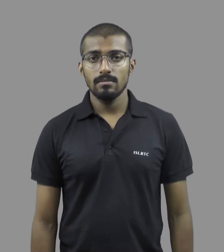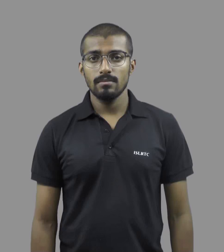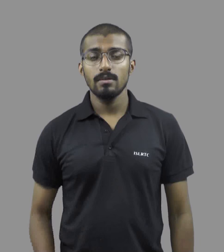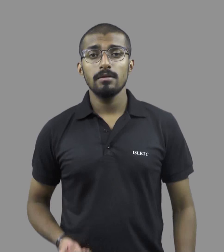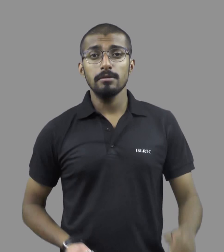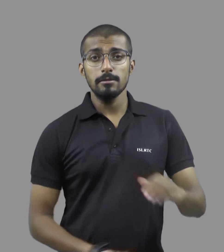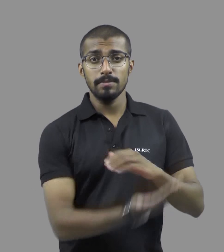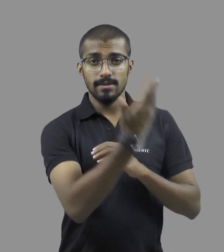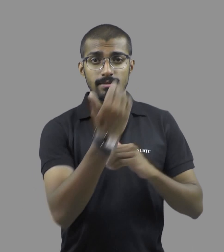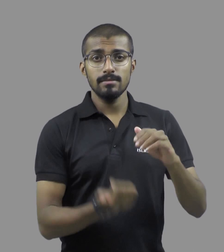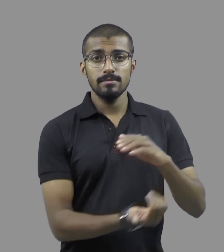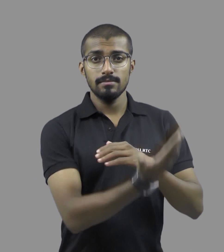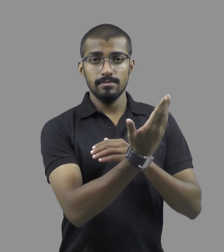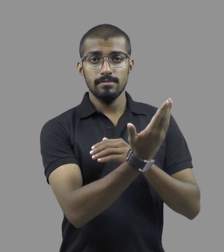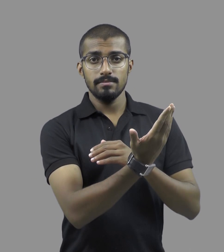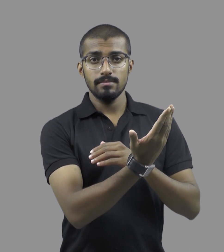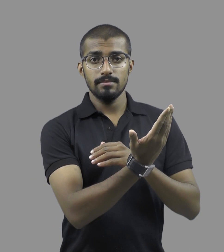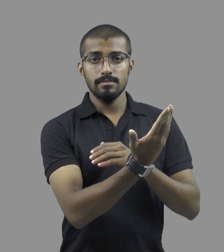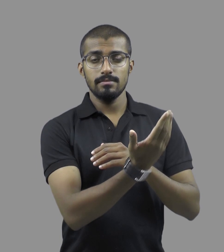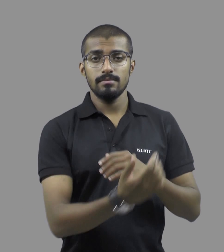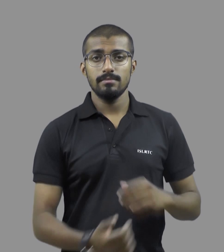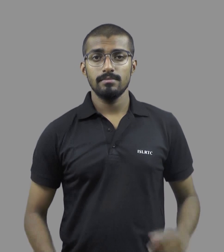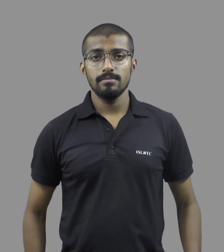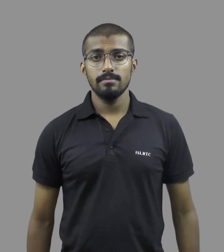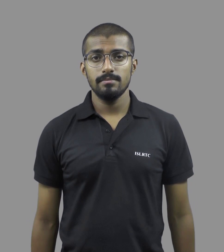Print